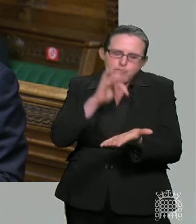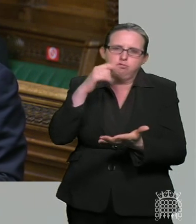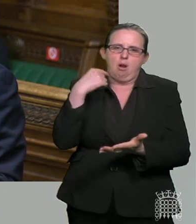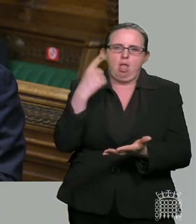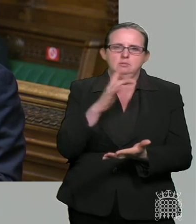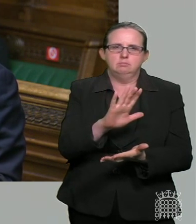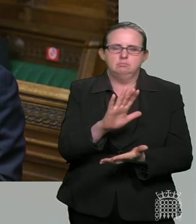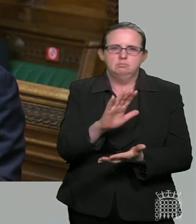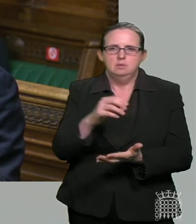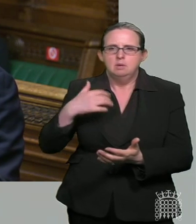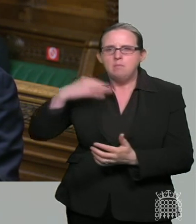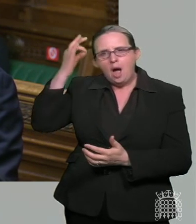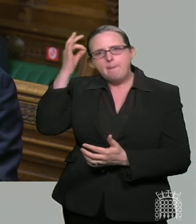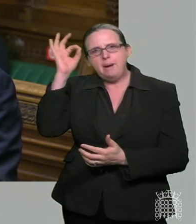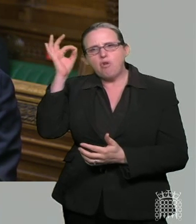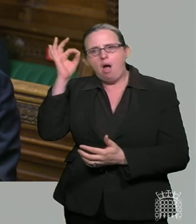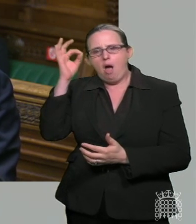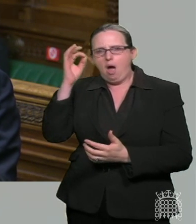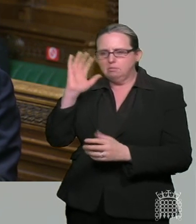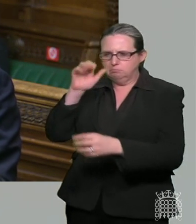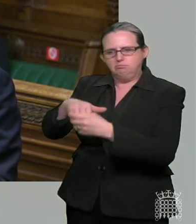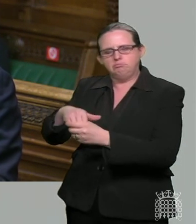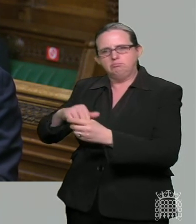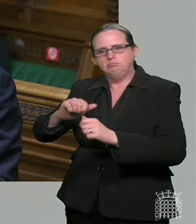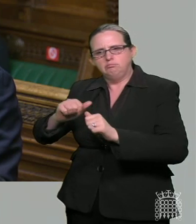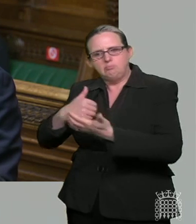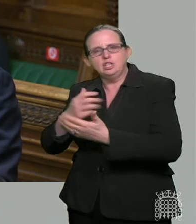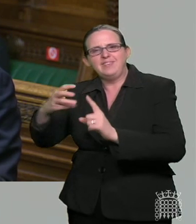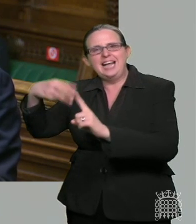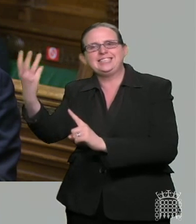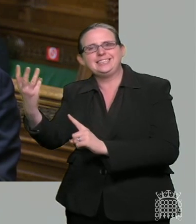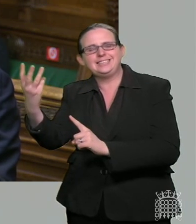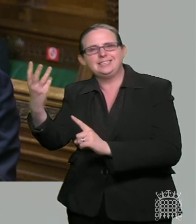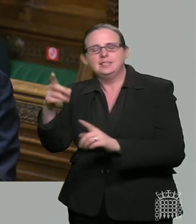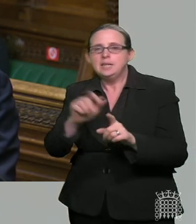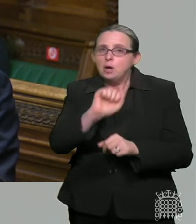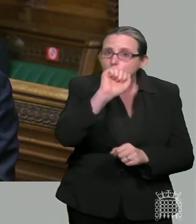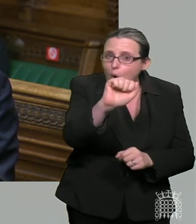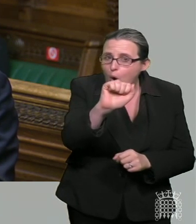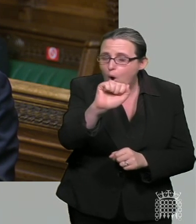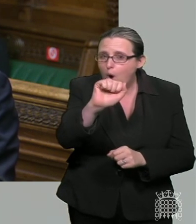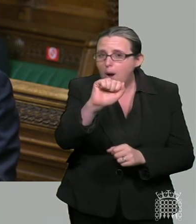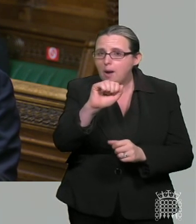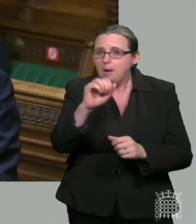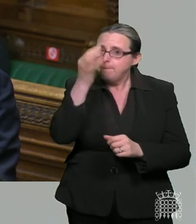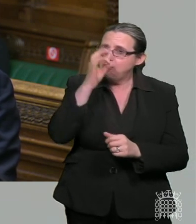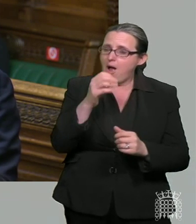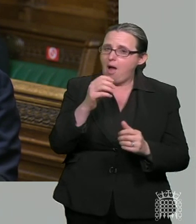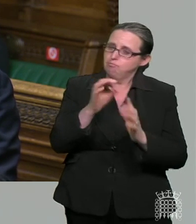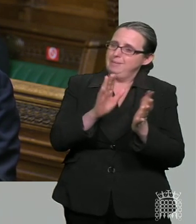My borough still prides itself on being part of Essex, as I know his prides itself on being part of historic Middlesex.